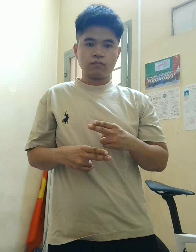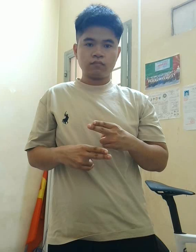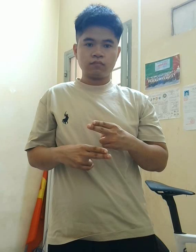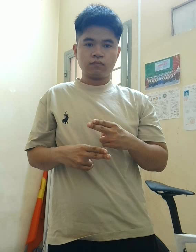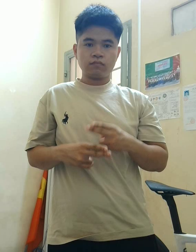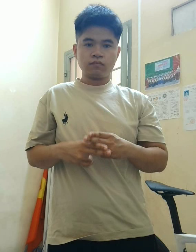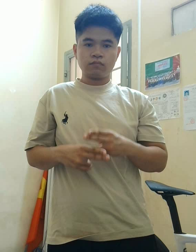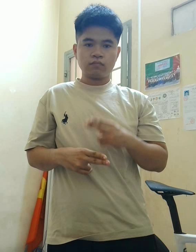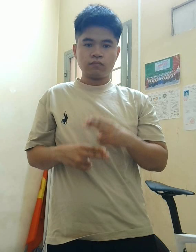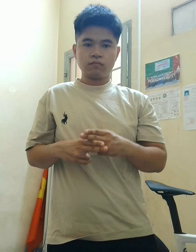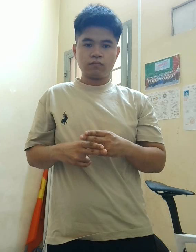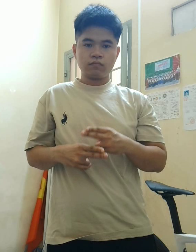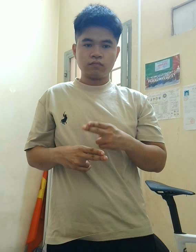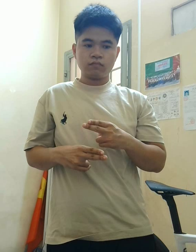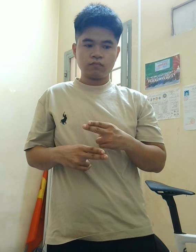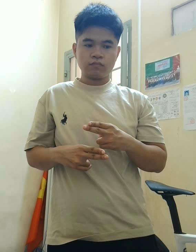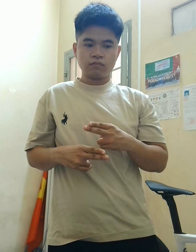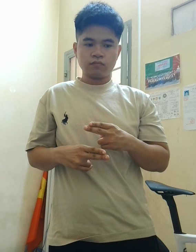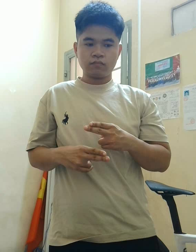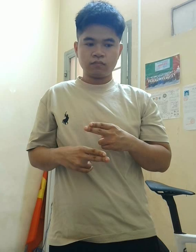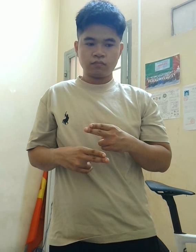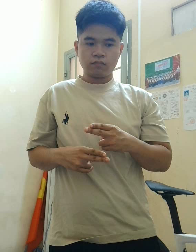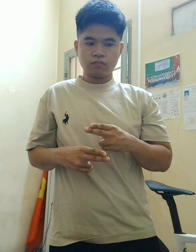ten